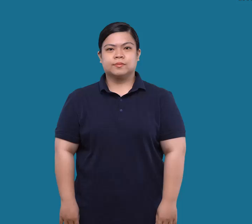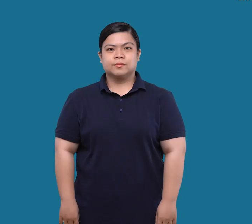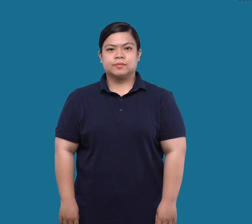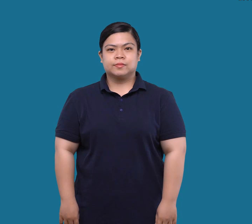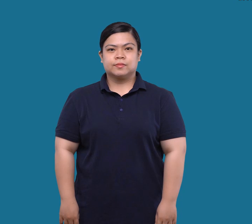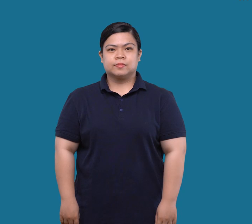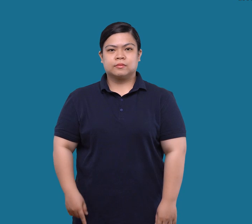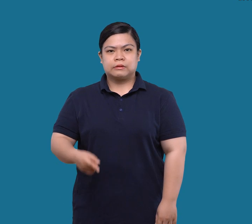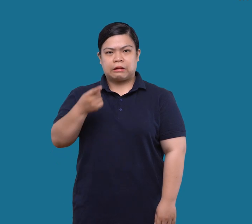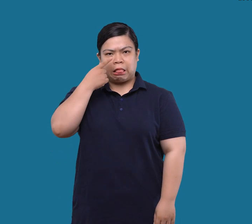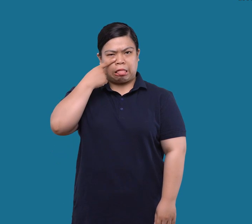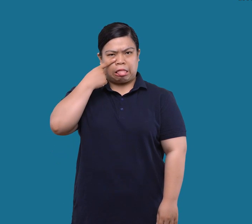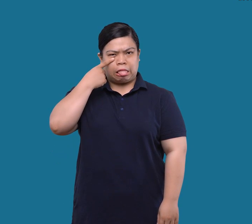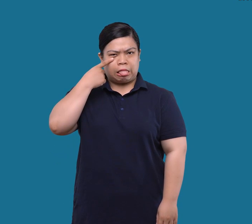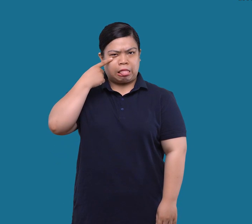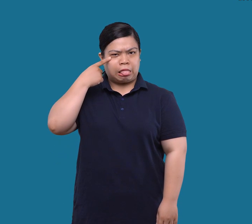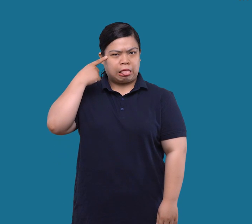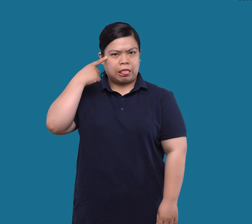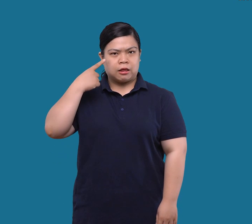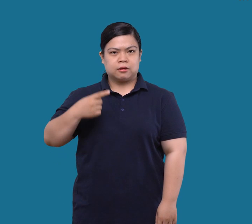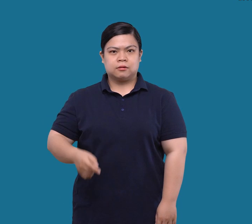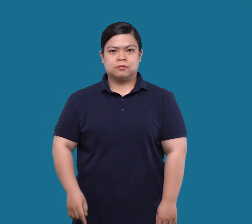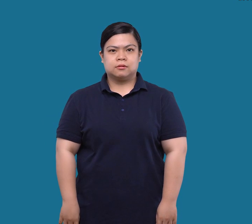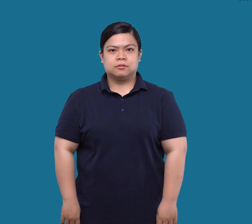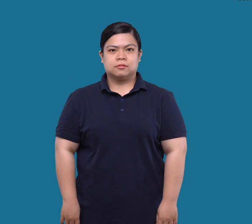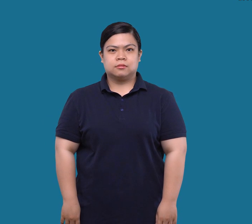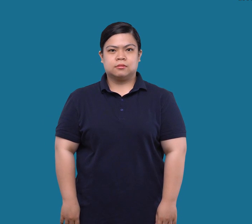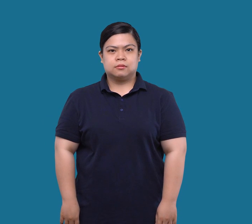thâm quầng mắt